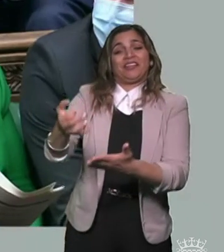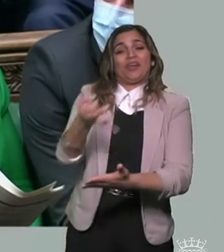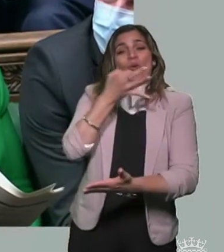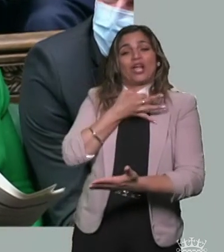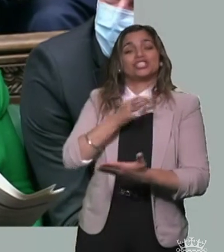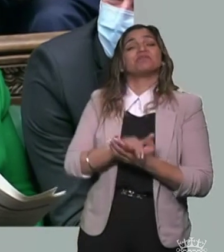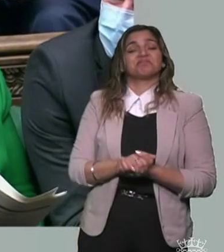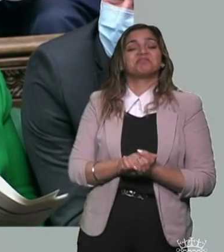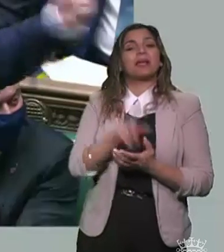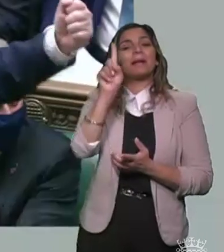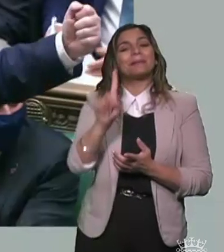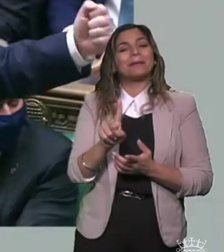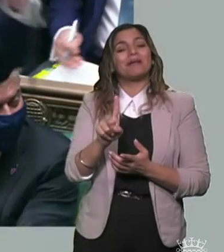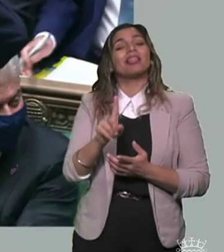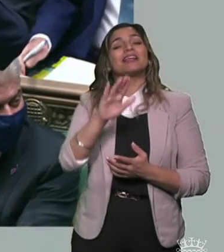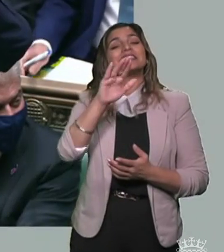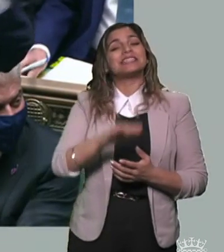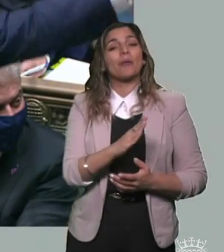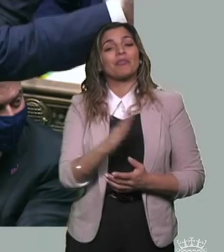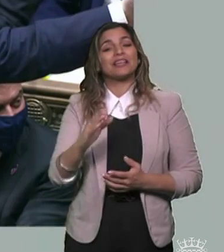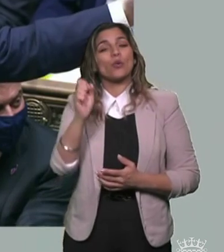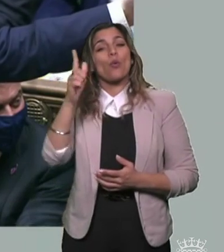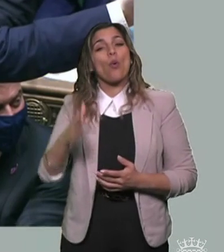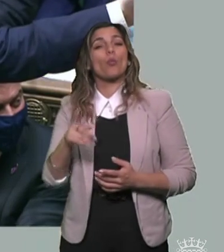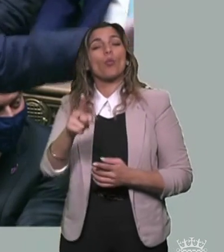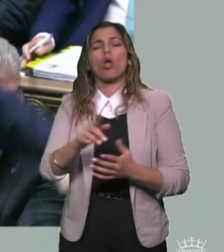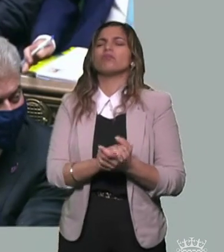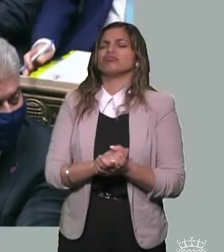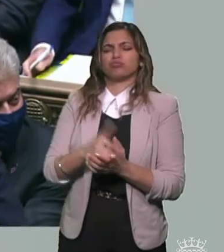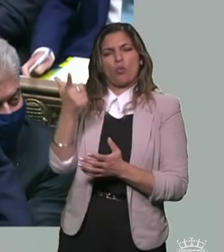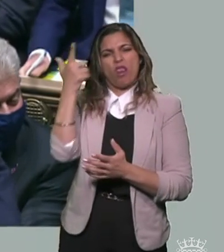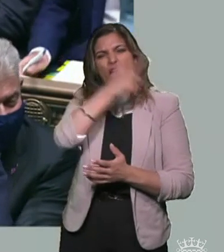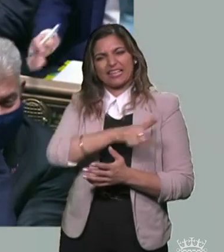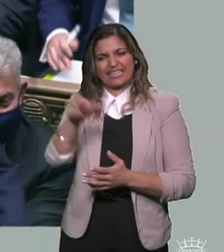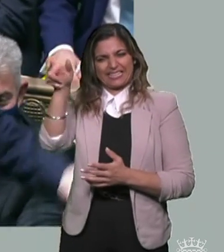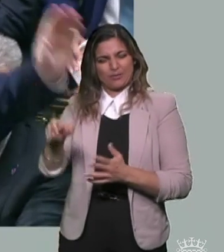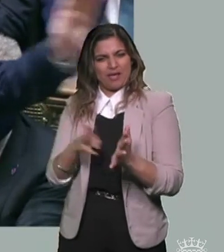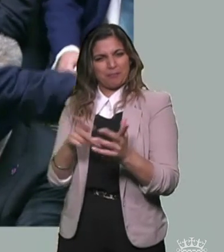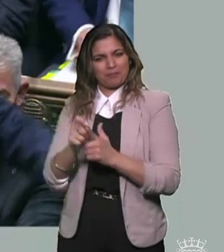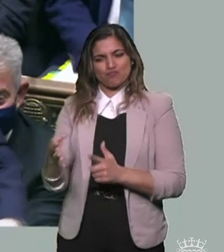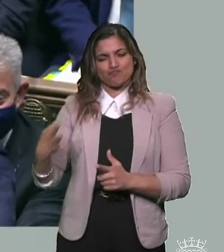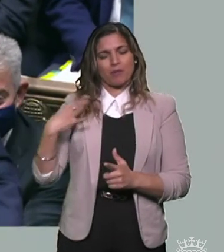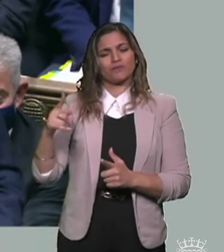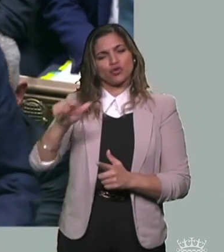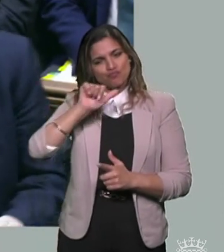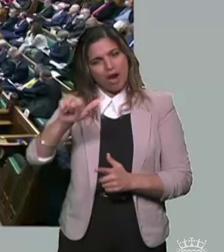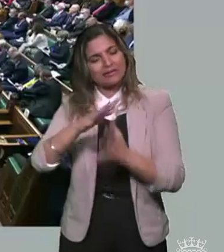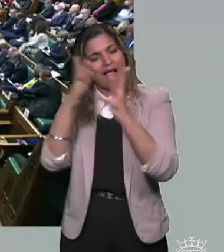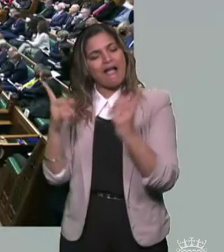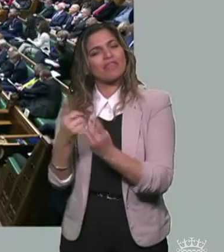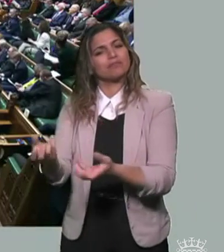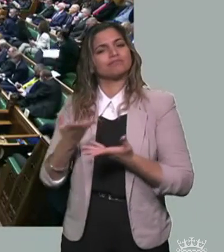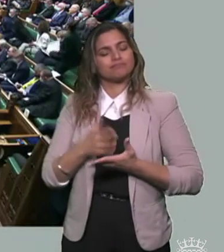The people of South East Cornwall are lucky to have my honourable Friend as their representative, and she is right in what she says.